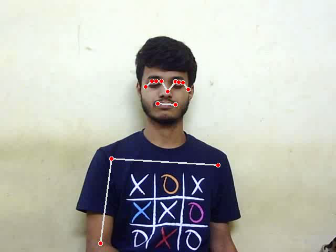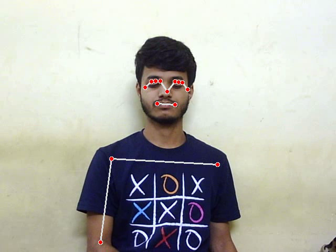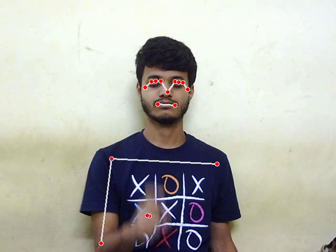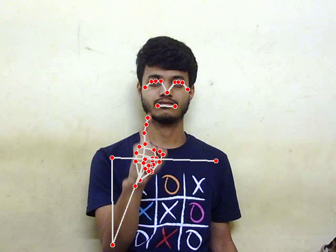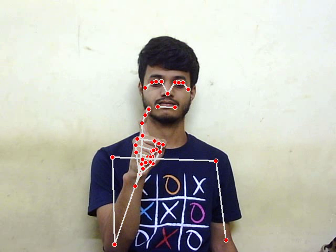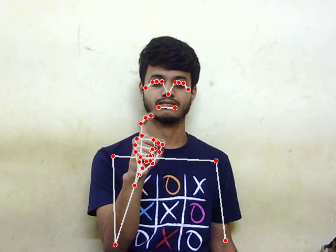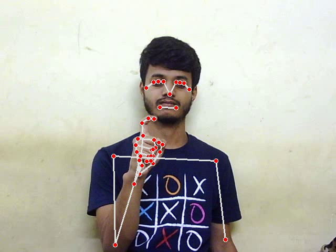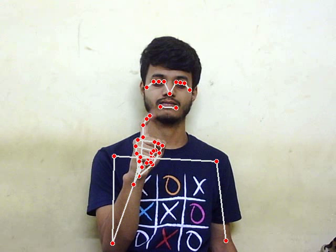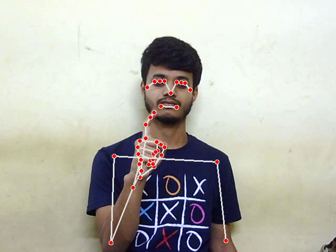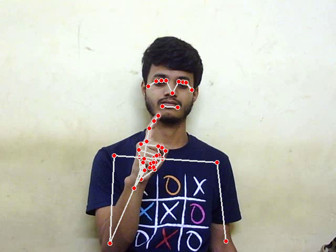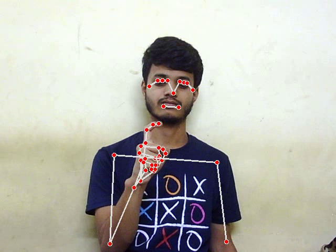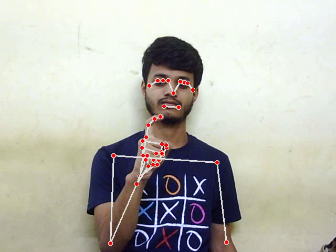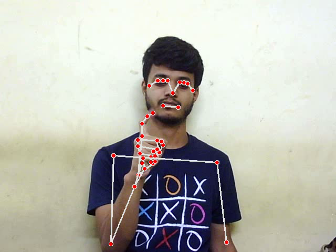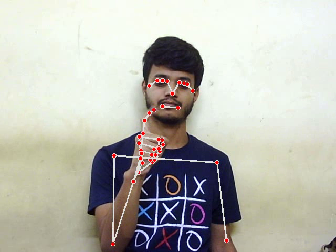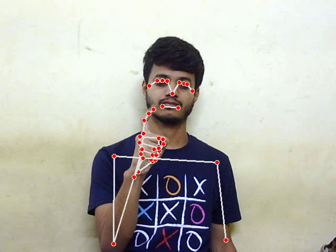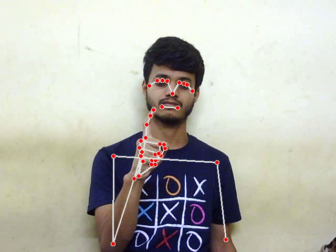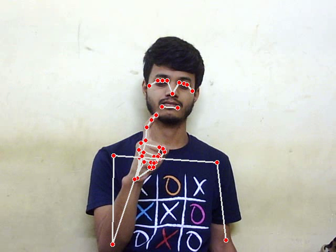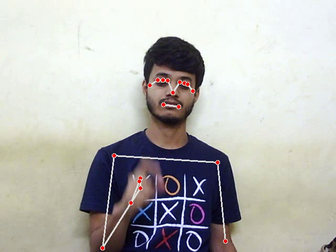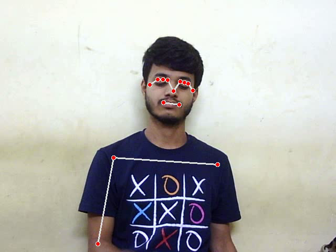question